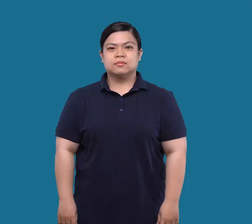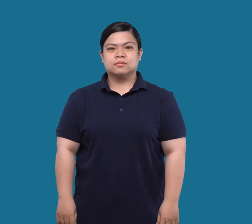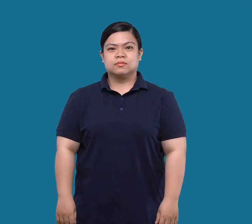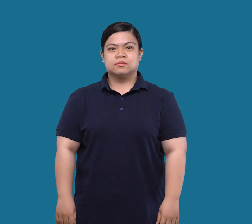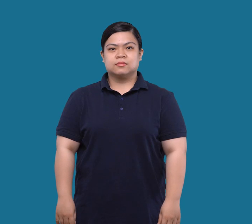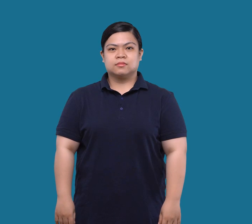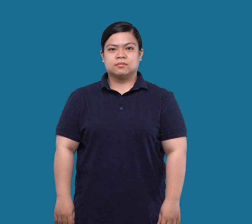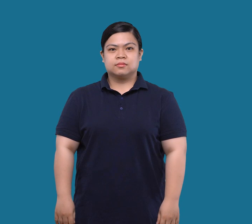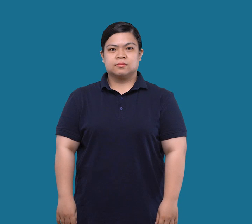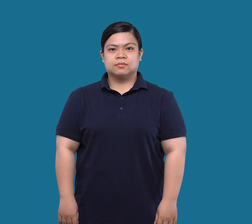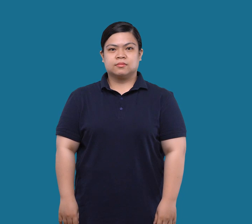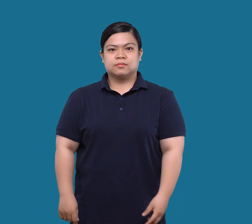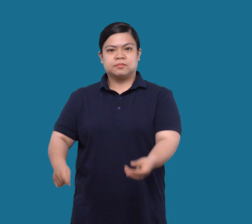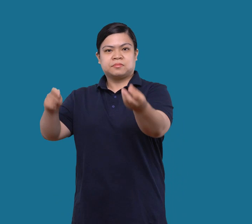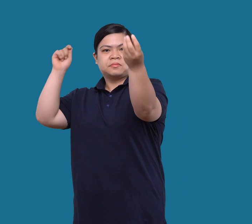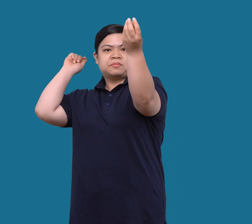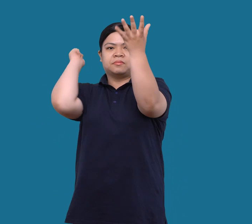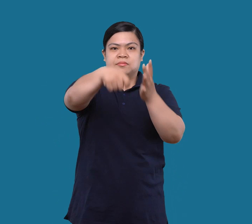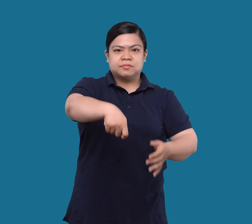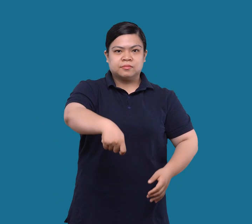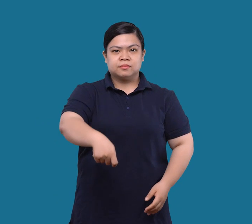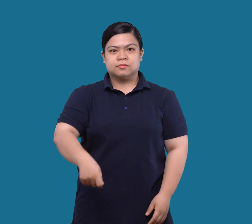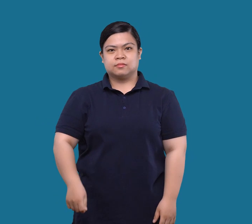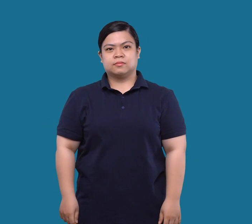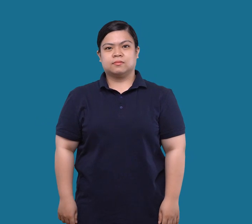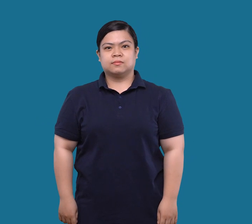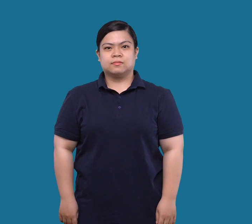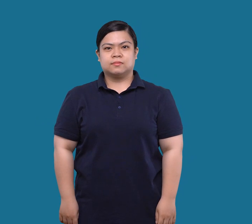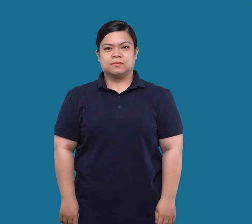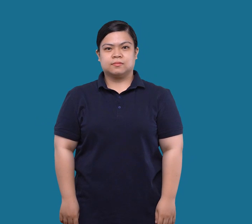đánh cầu lông